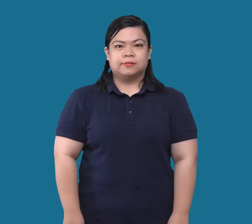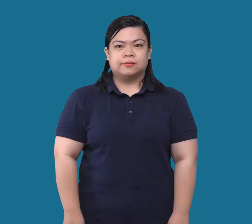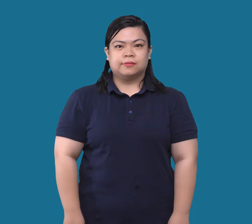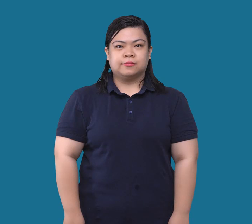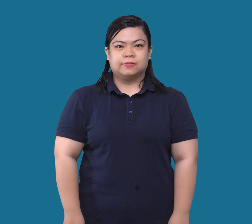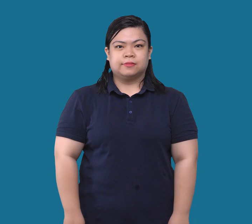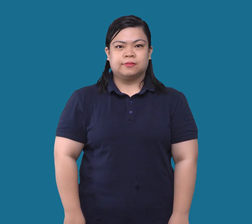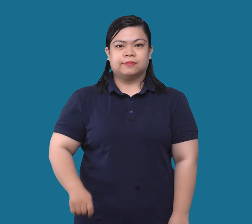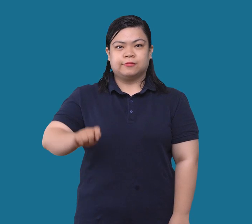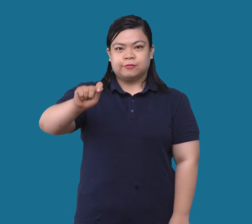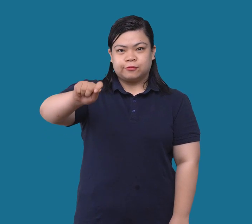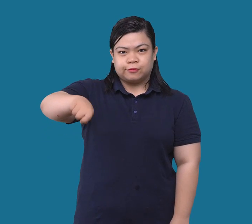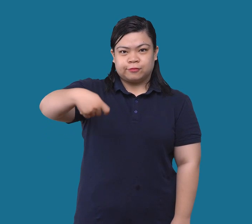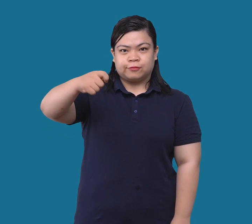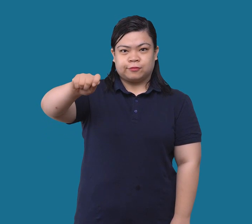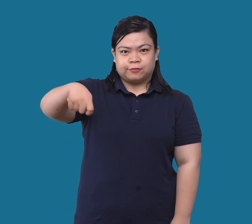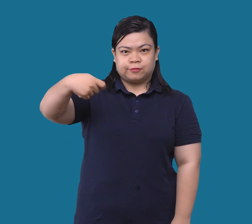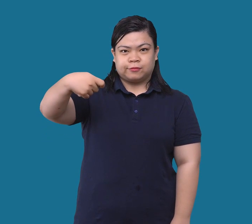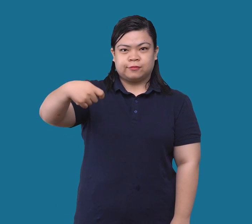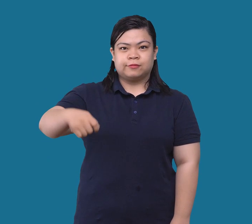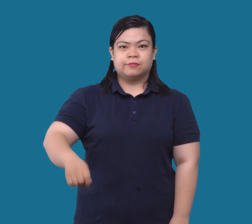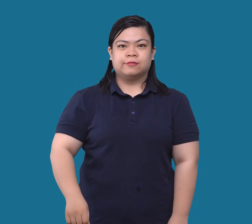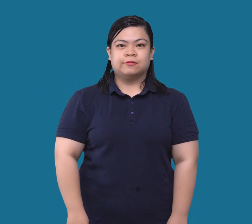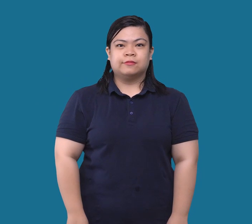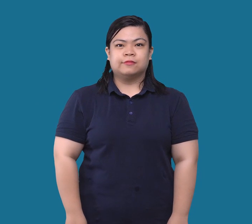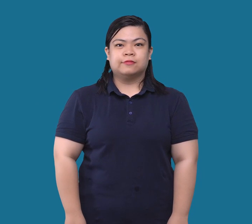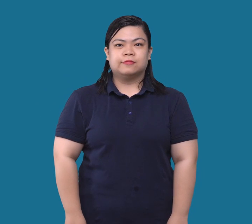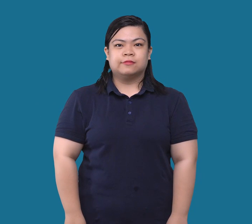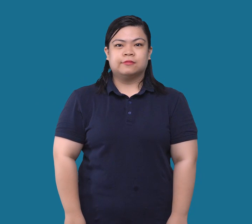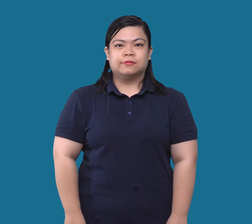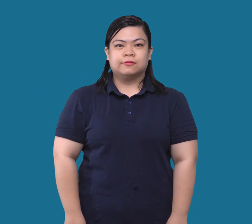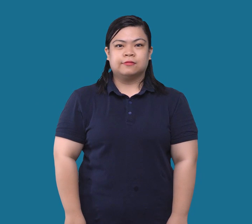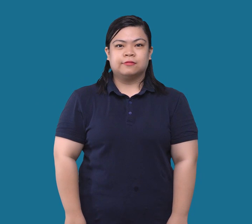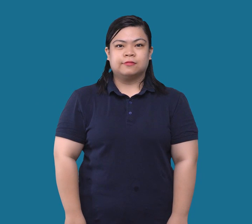thìa